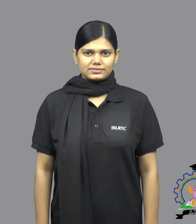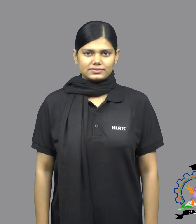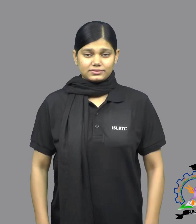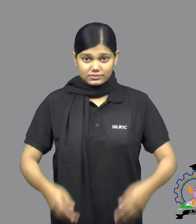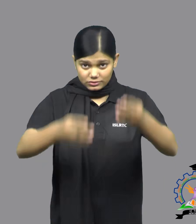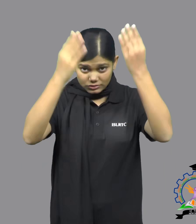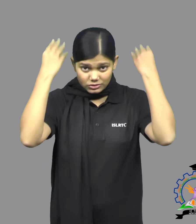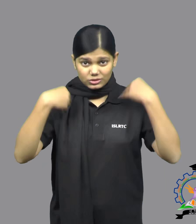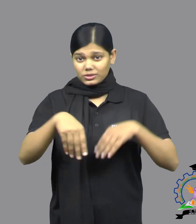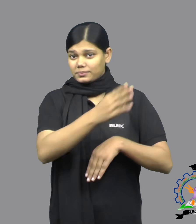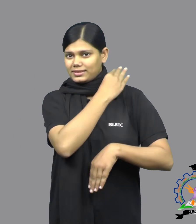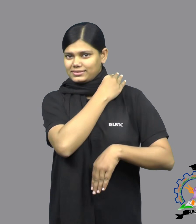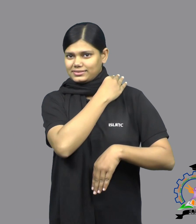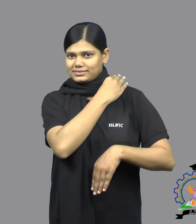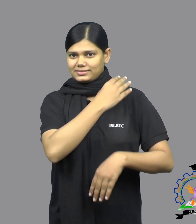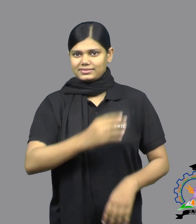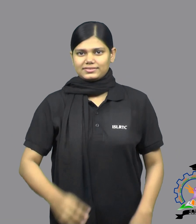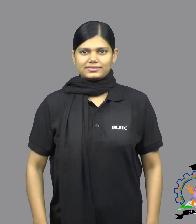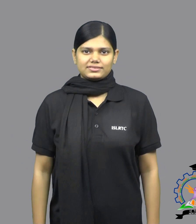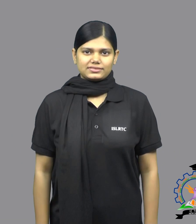Shawl